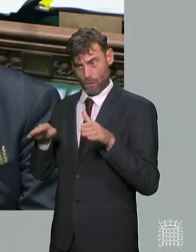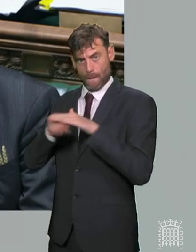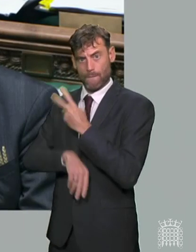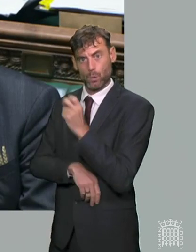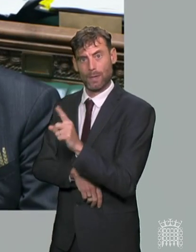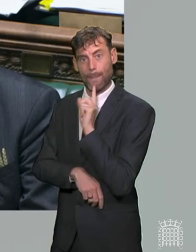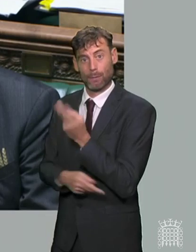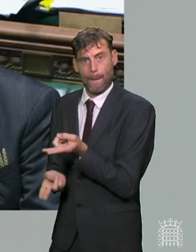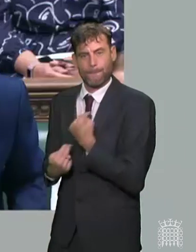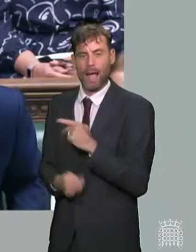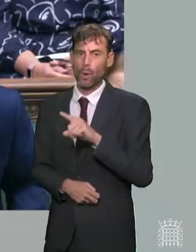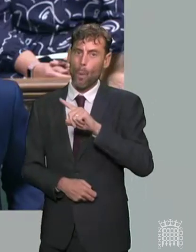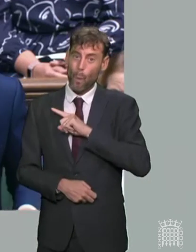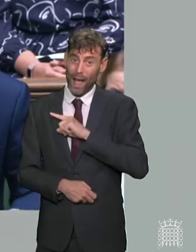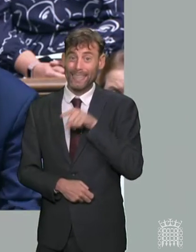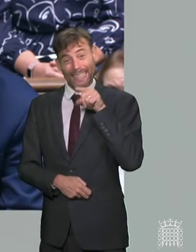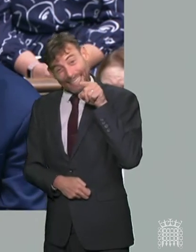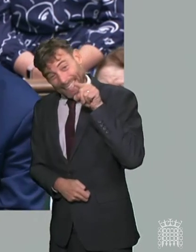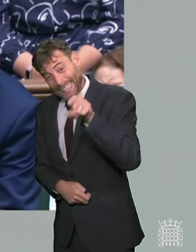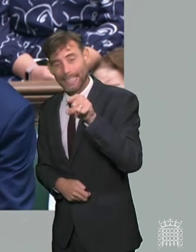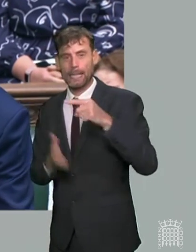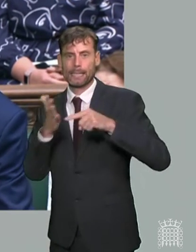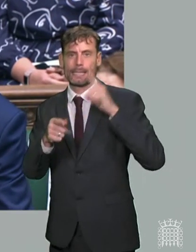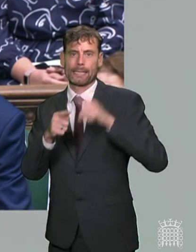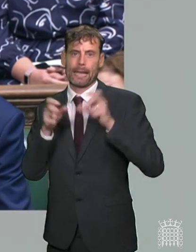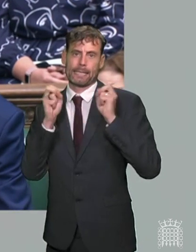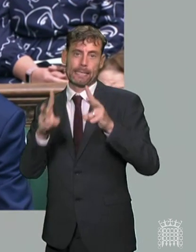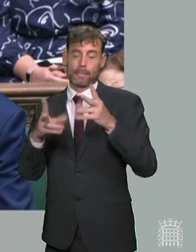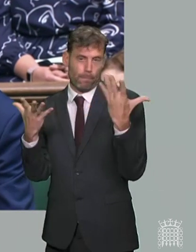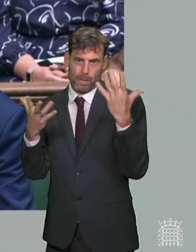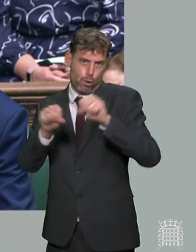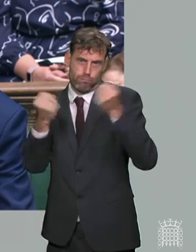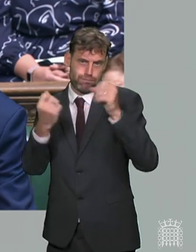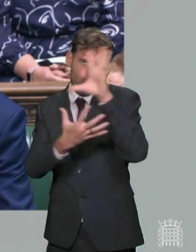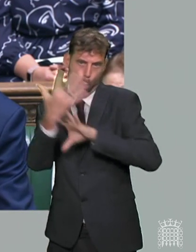It is because of his broken tax system. He has just said how good it is, so let us test it.